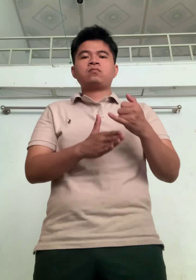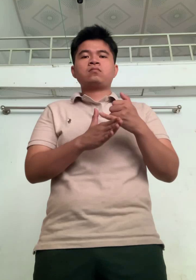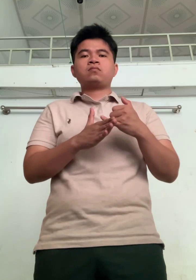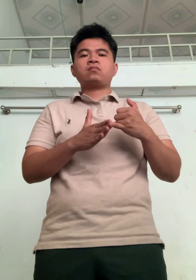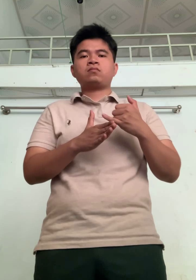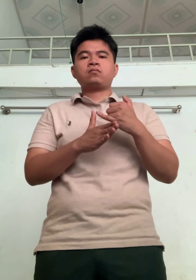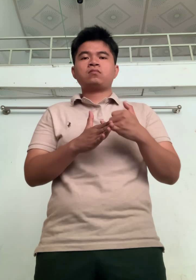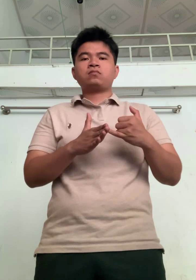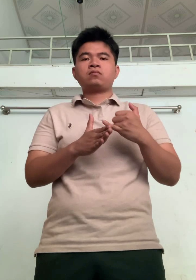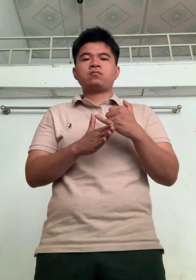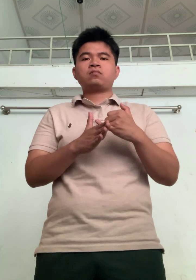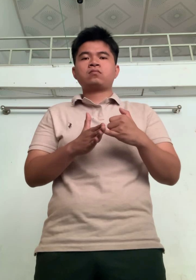cuoi thang